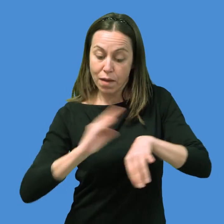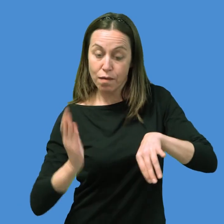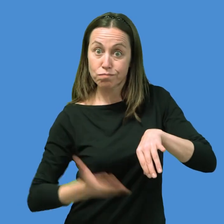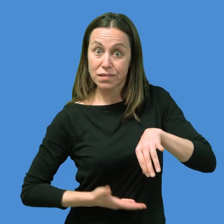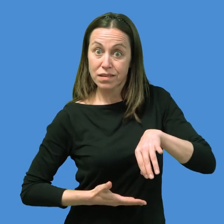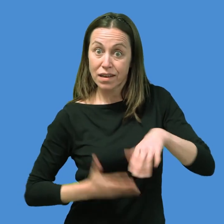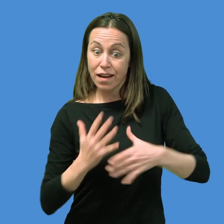afectar